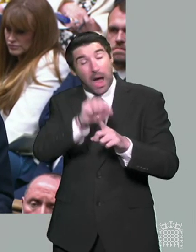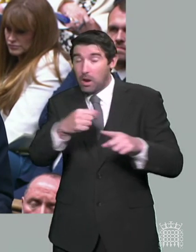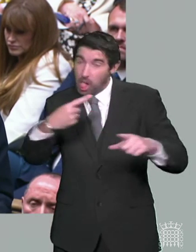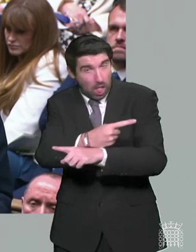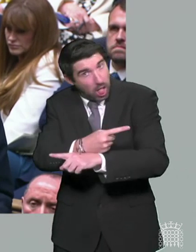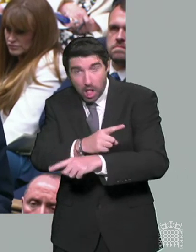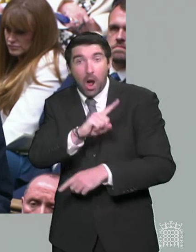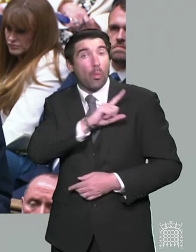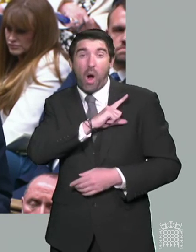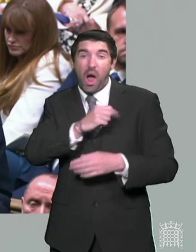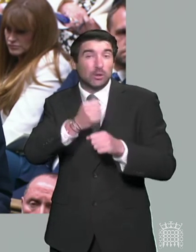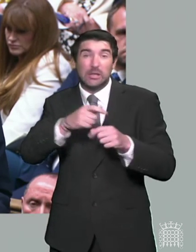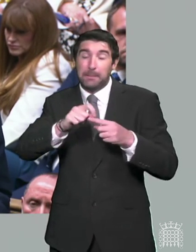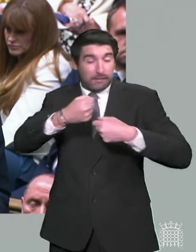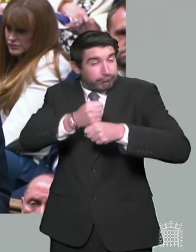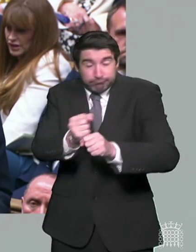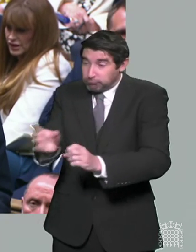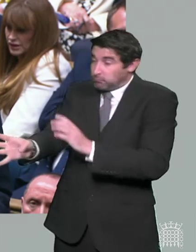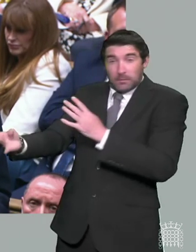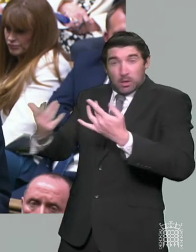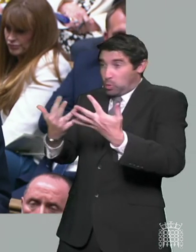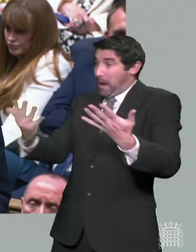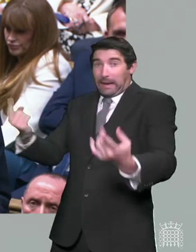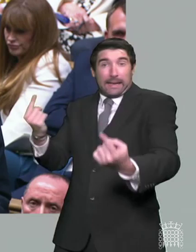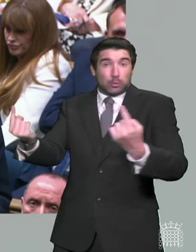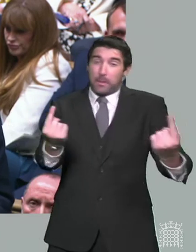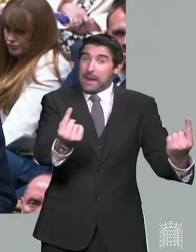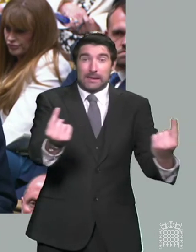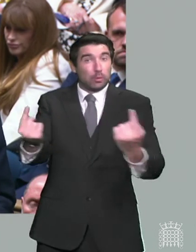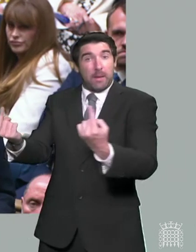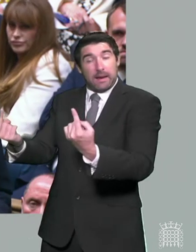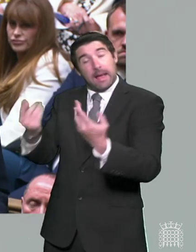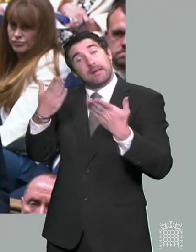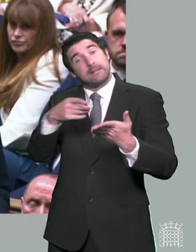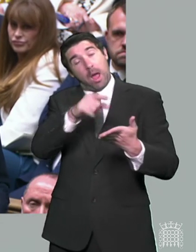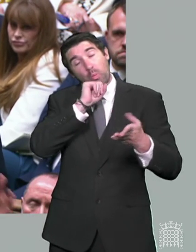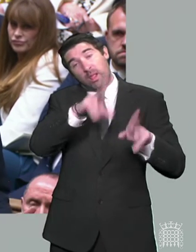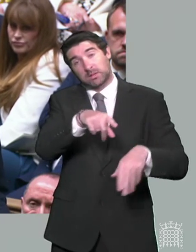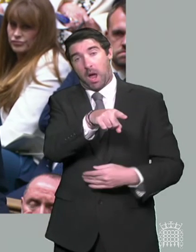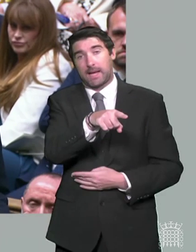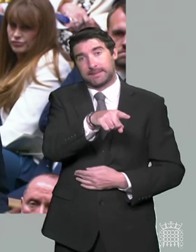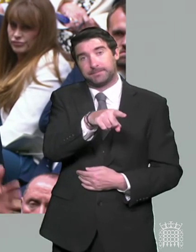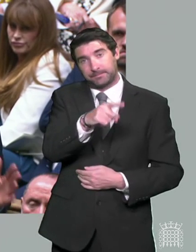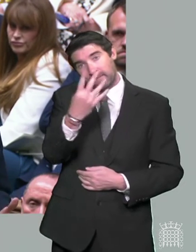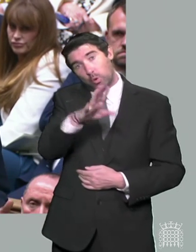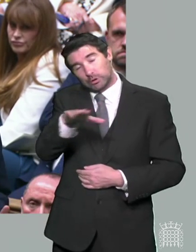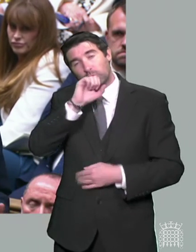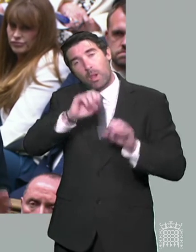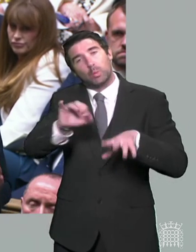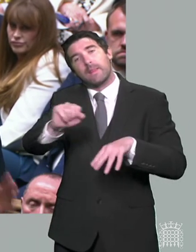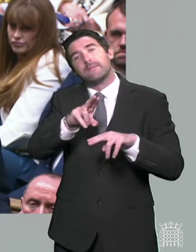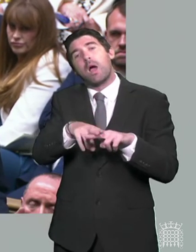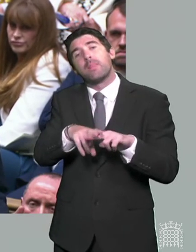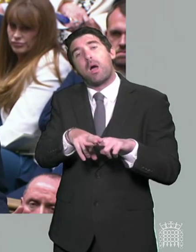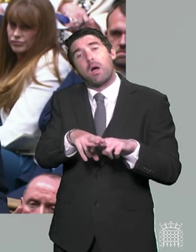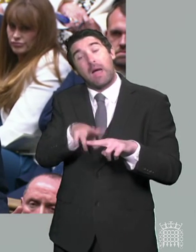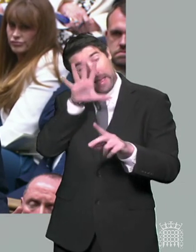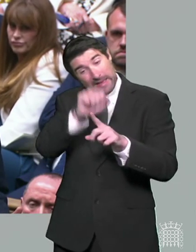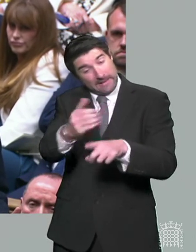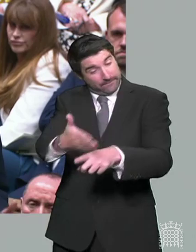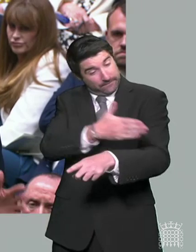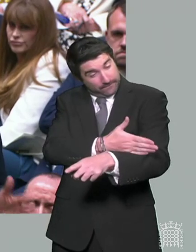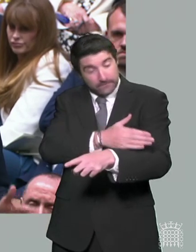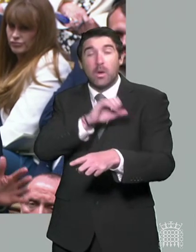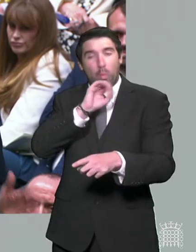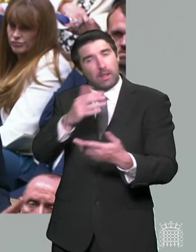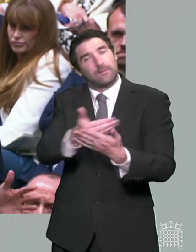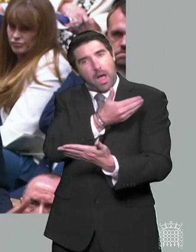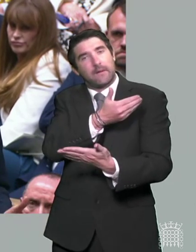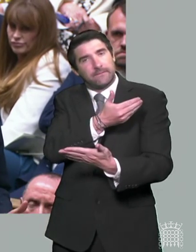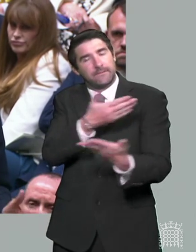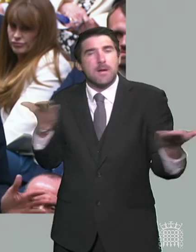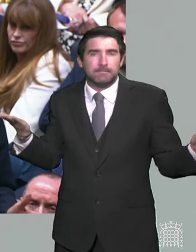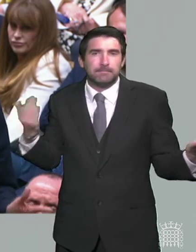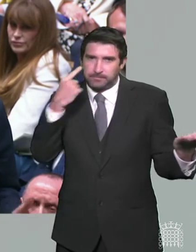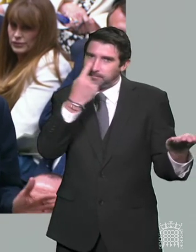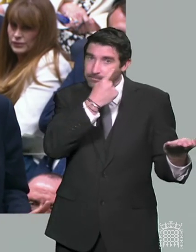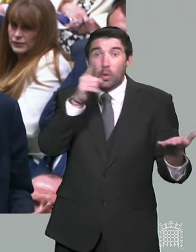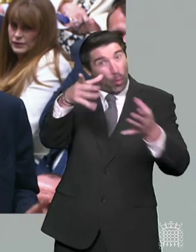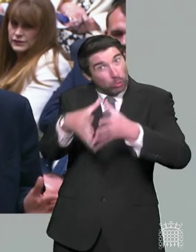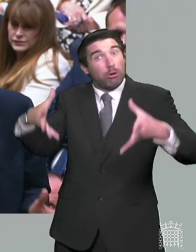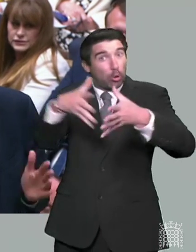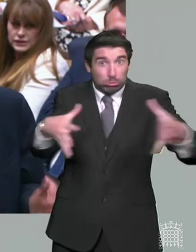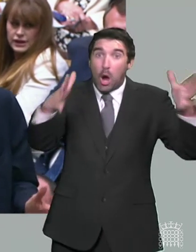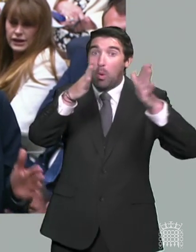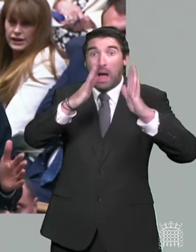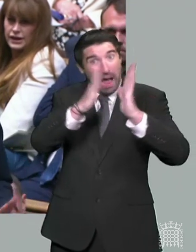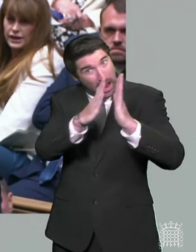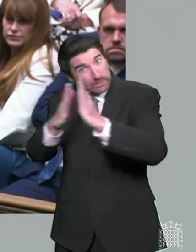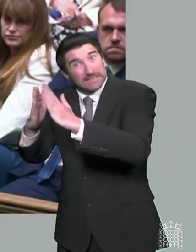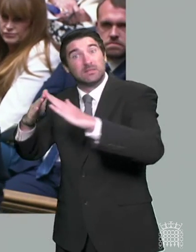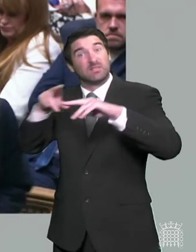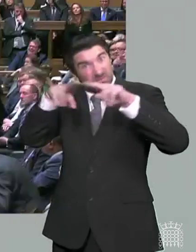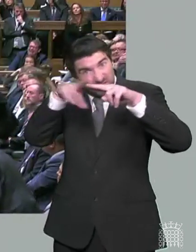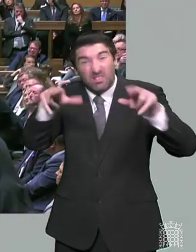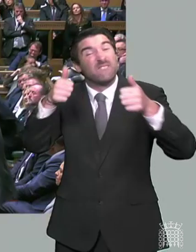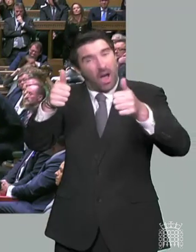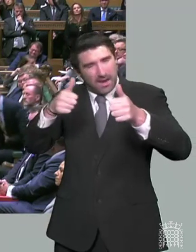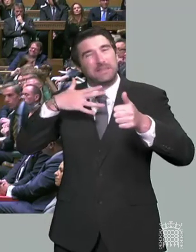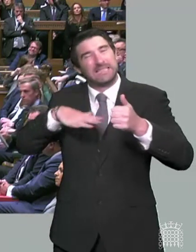Getting this right is a life and death issue, so will the Prime Minister make sure that parts of the country that have already had massive new housing growth get the commensurate increase in general practice capacity that is only right and fair?